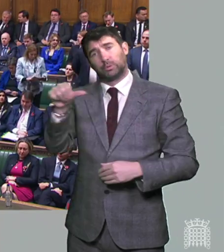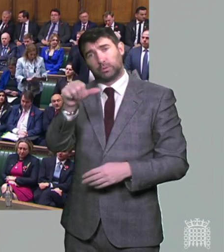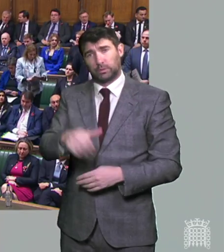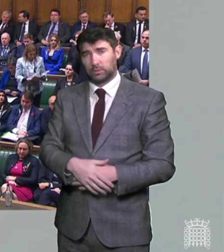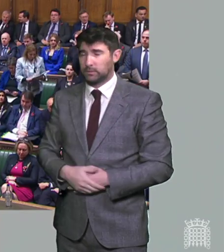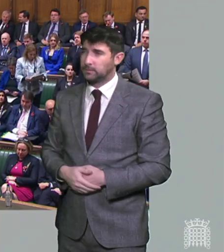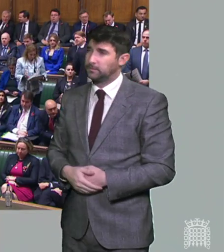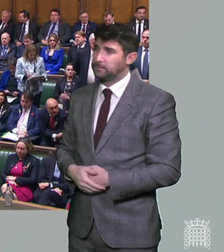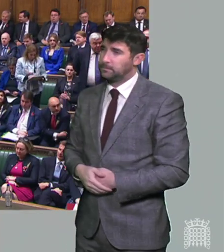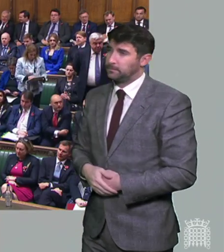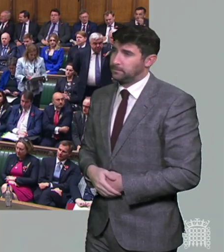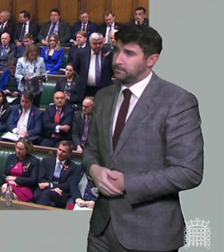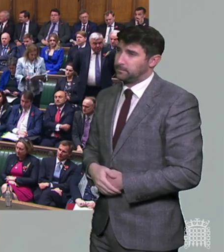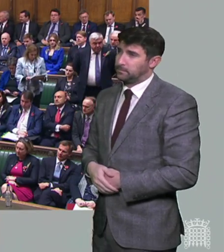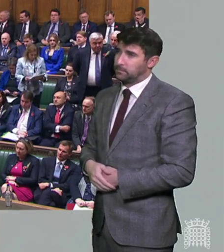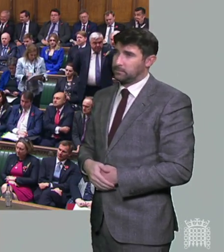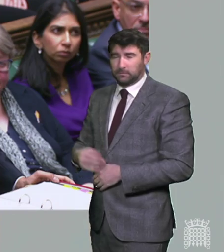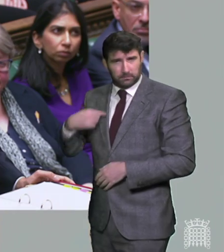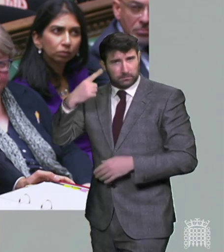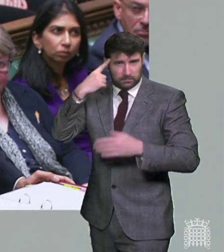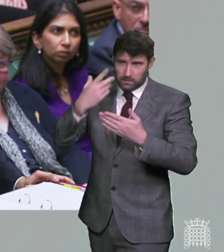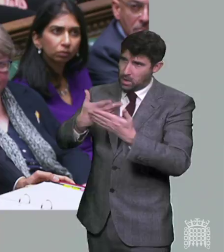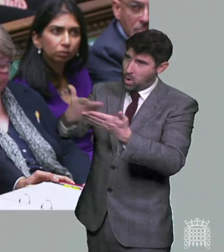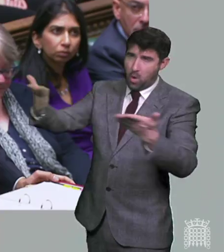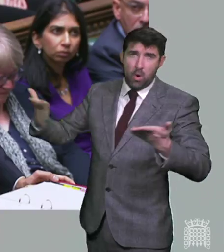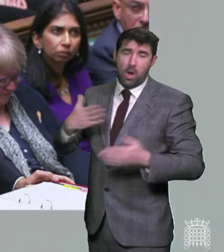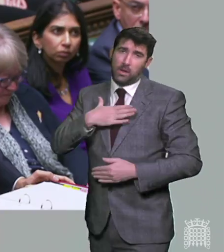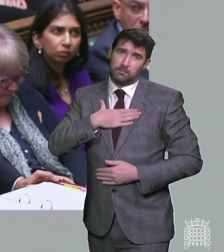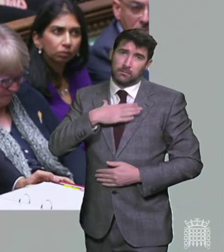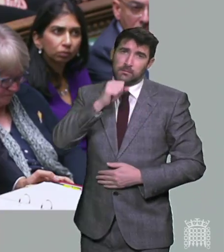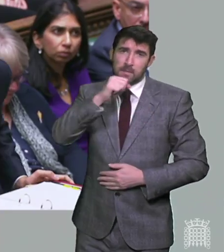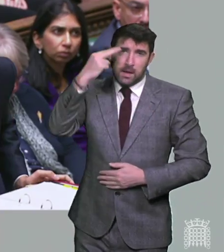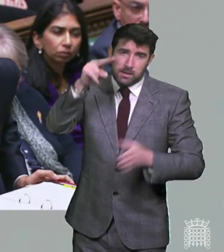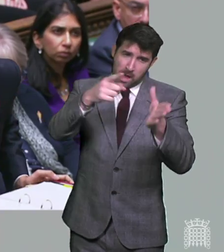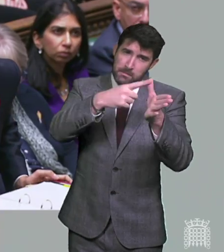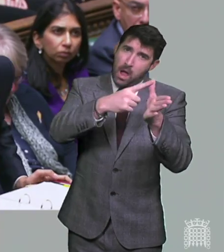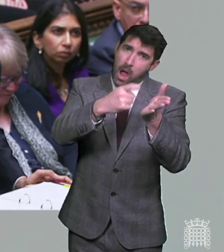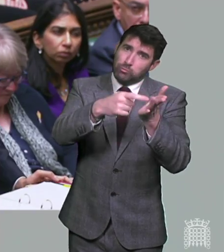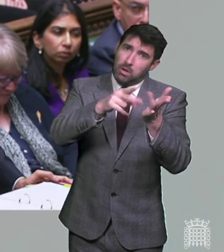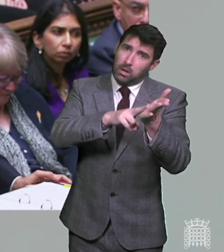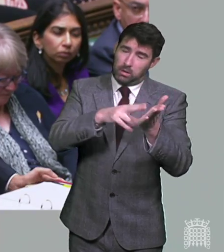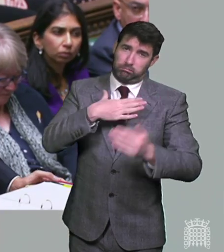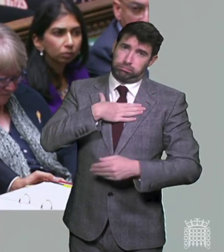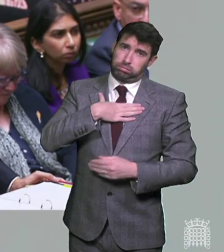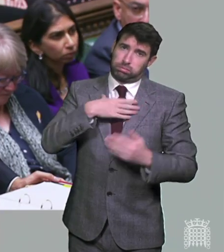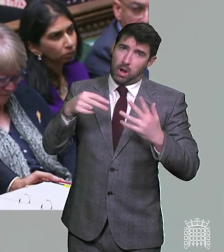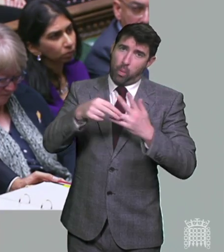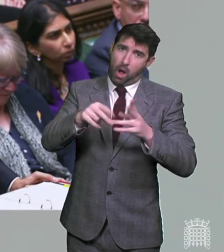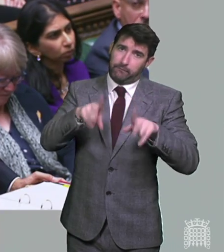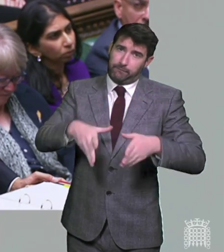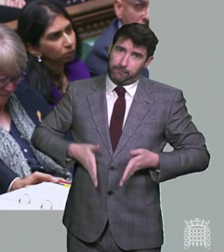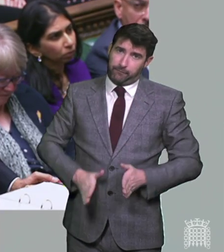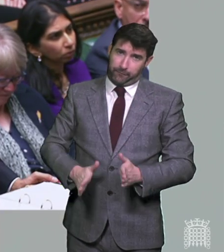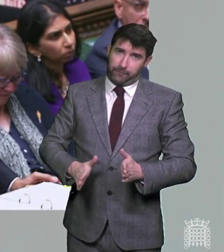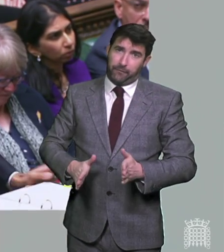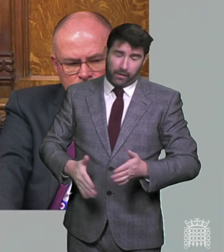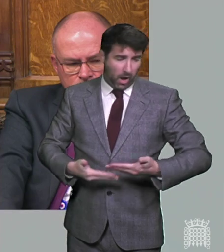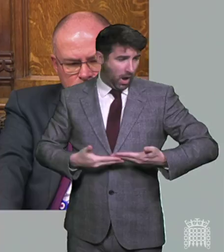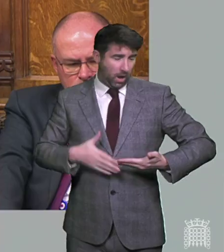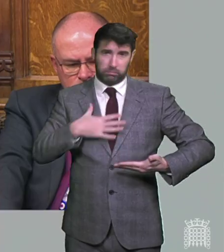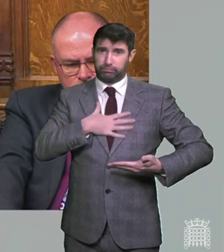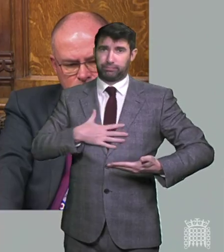I know that the whole House will join me in extending our condolences to Aaron following the tragic loss of his wife, and I thank my honourable Friend for raising this issue.